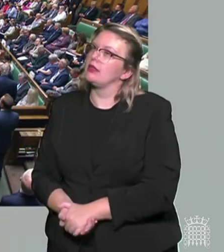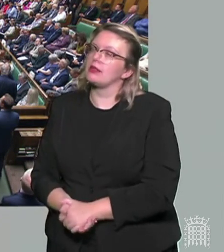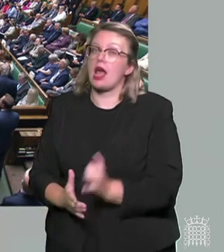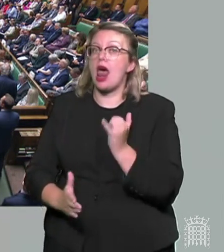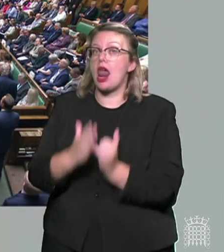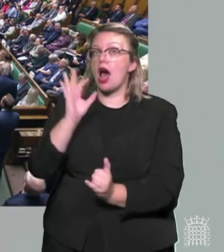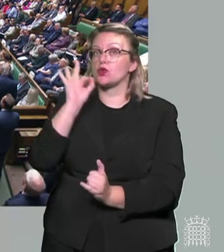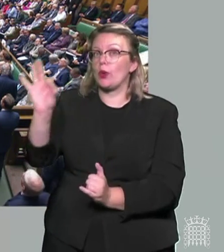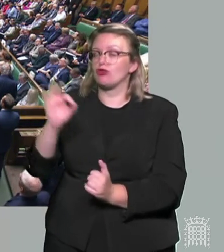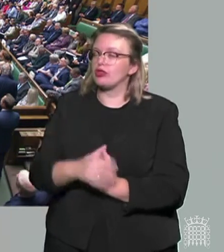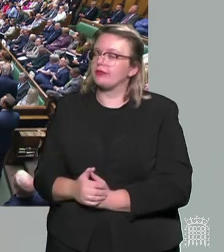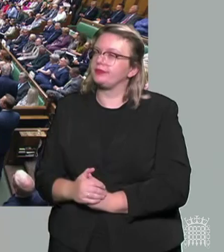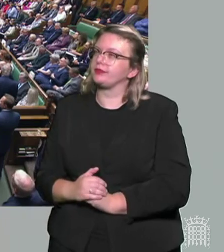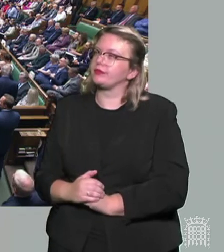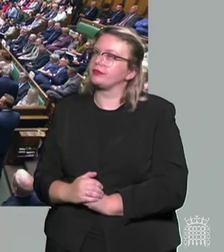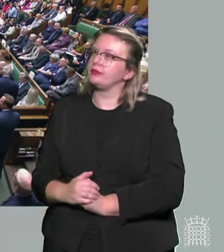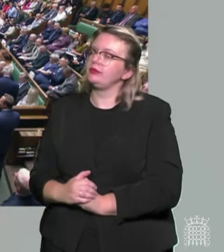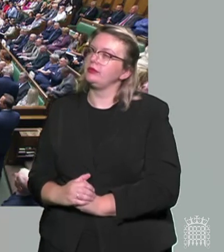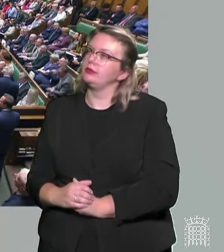Final question: Sir Edward Leigh.